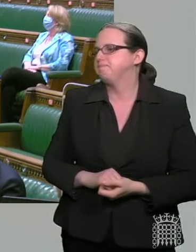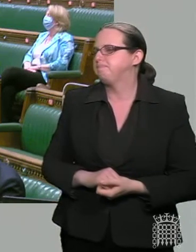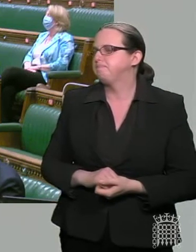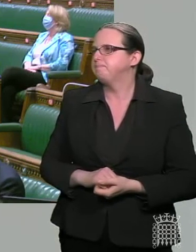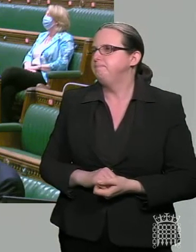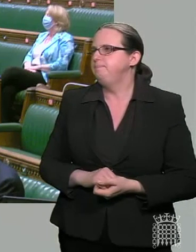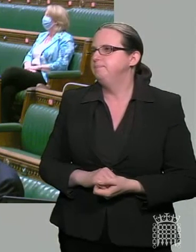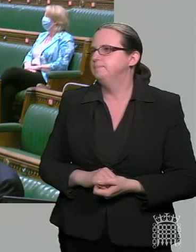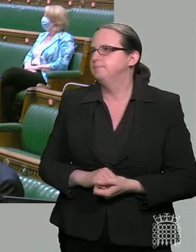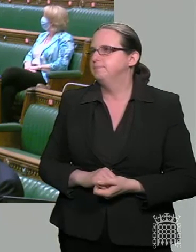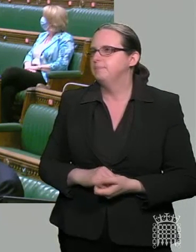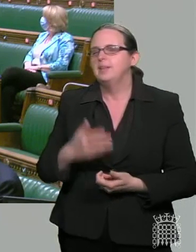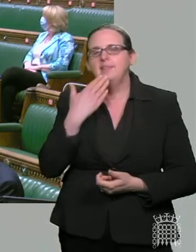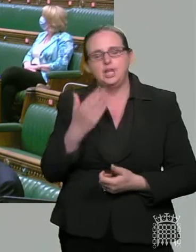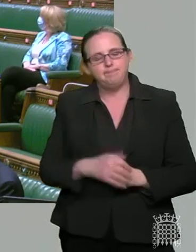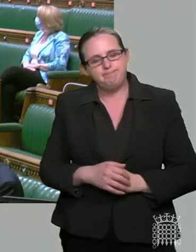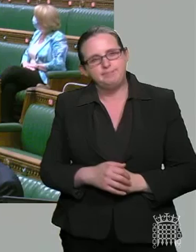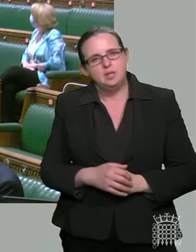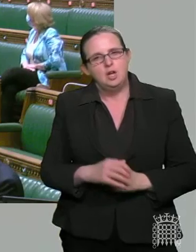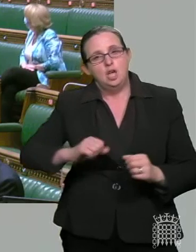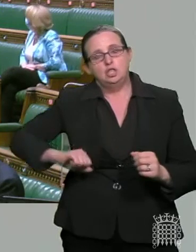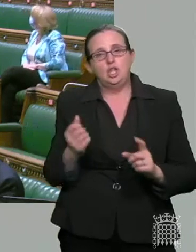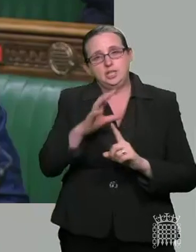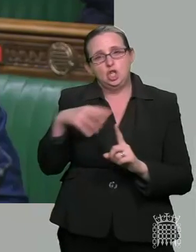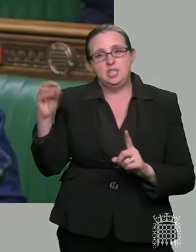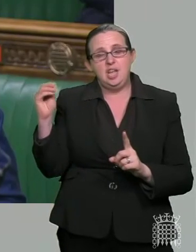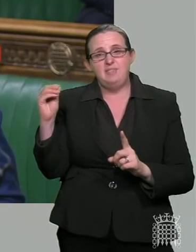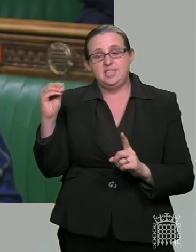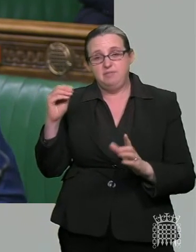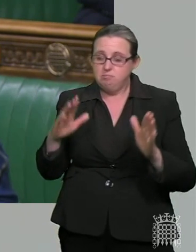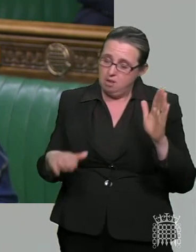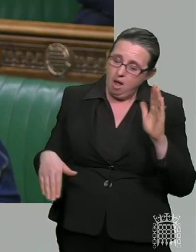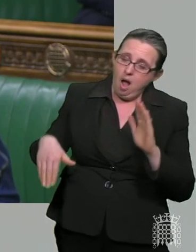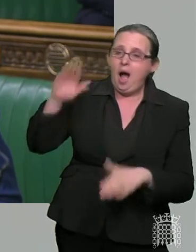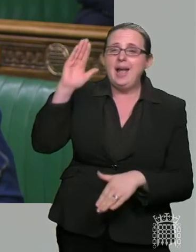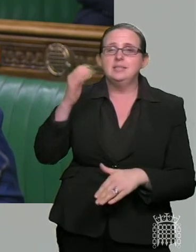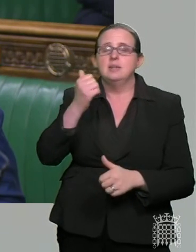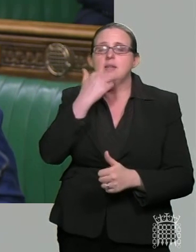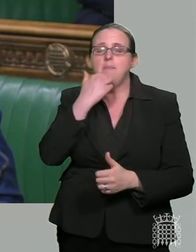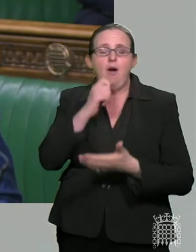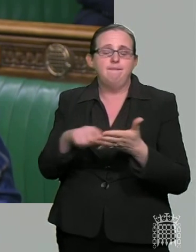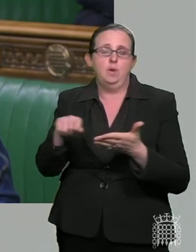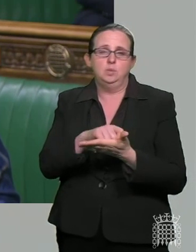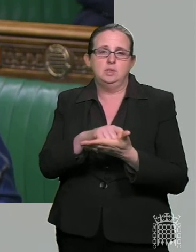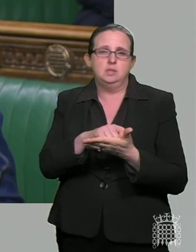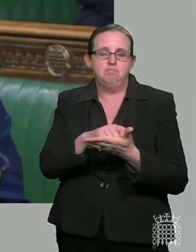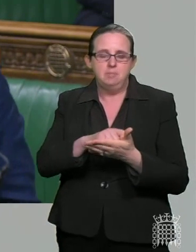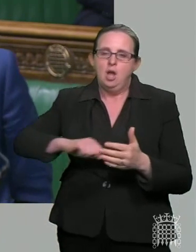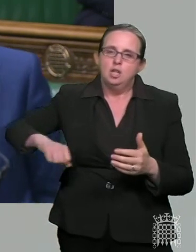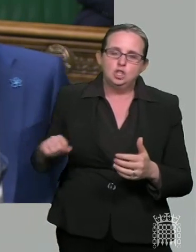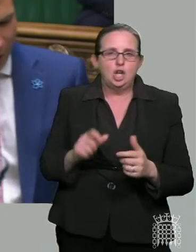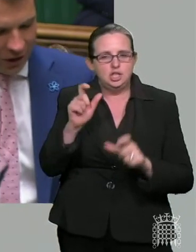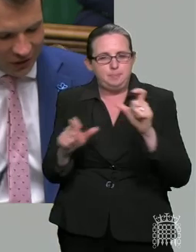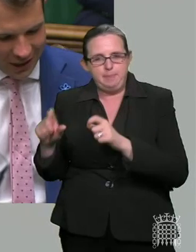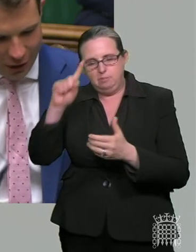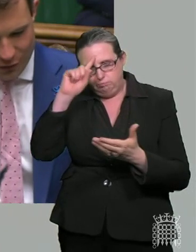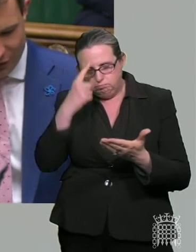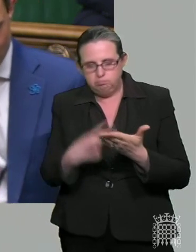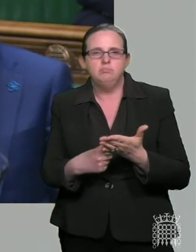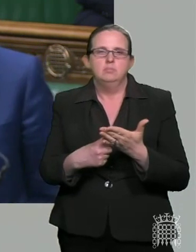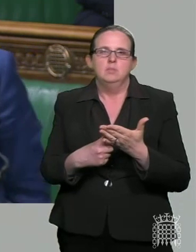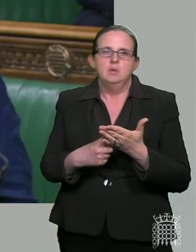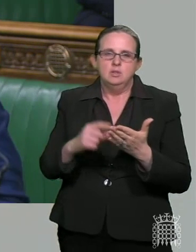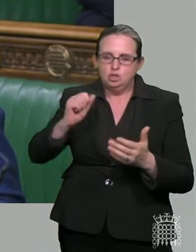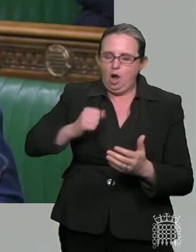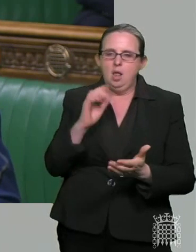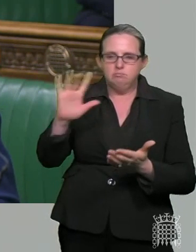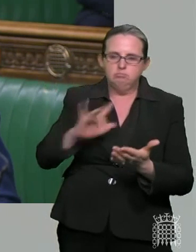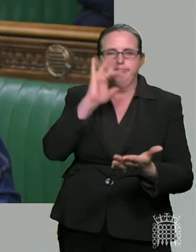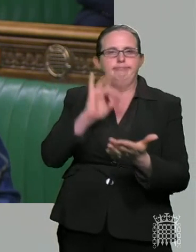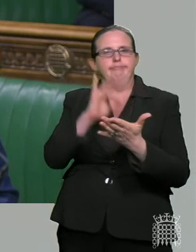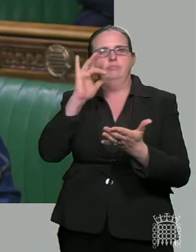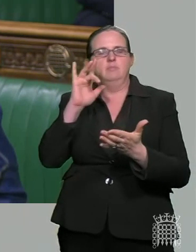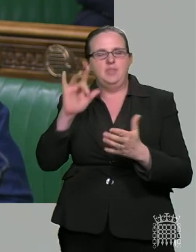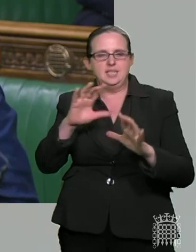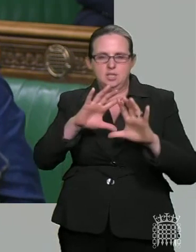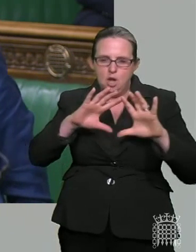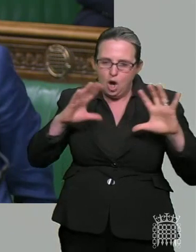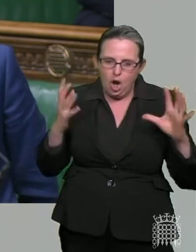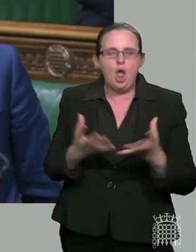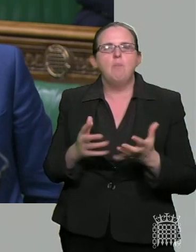Two weeks ago, in giving the Scottish Conservatives their highest ever number of votes in the era of devolution, the Scottish people decided that Scotland would remain at the heart of this newly reinvigorated global Britain.